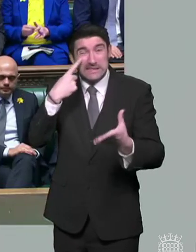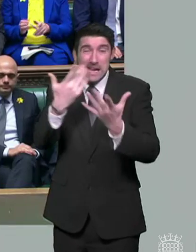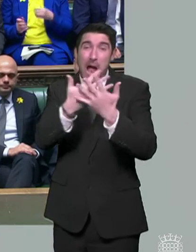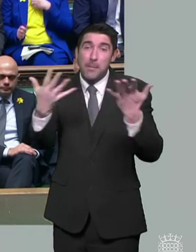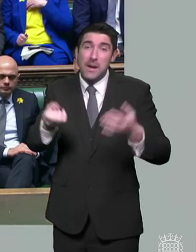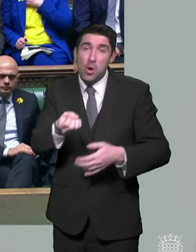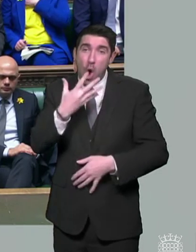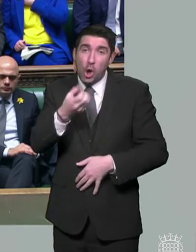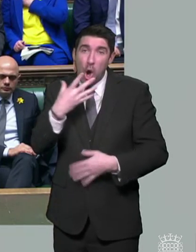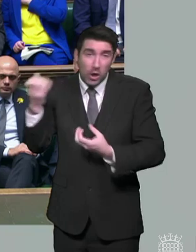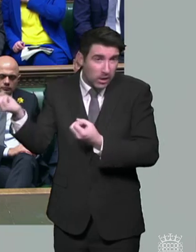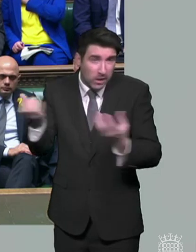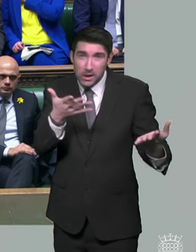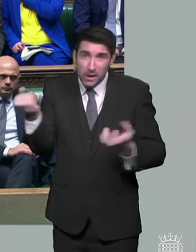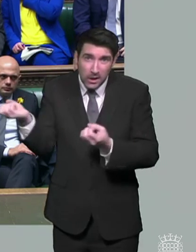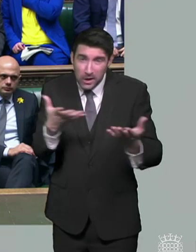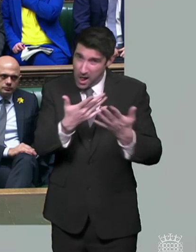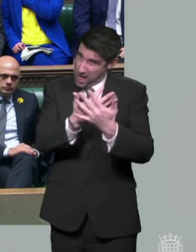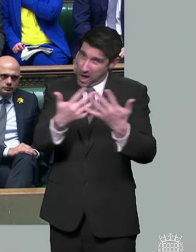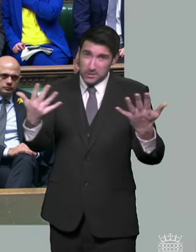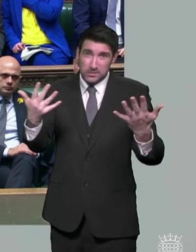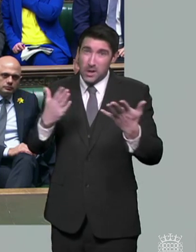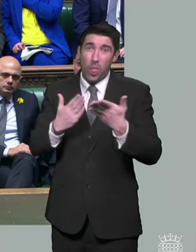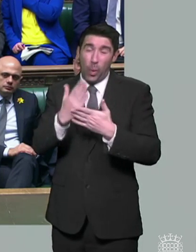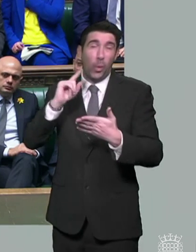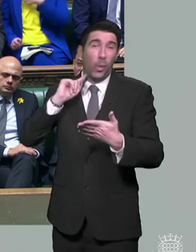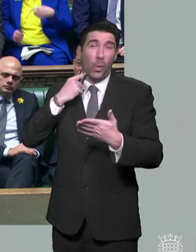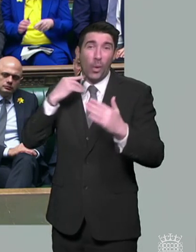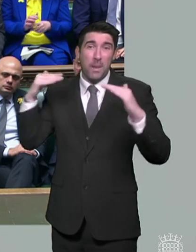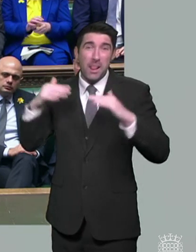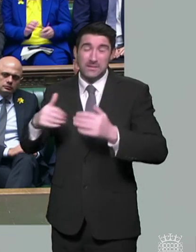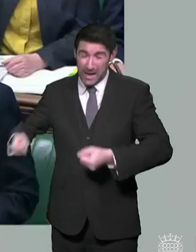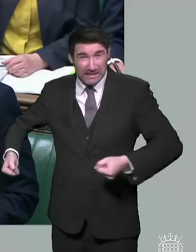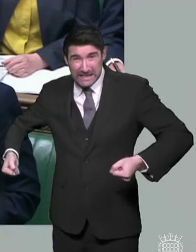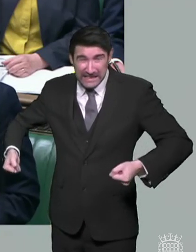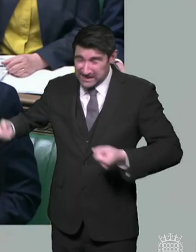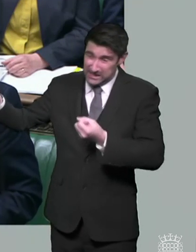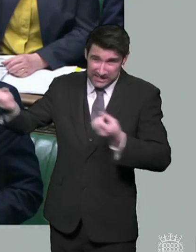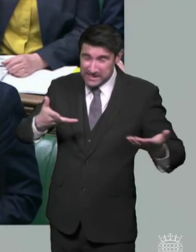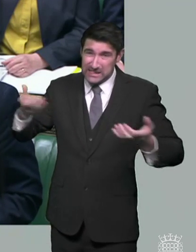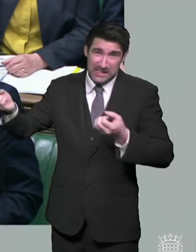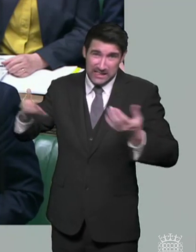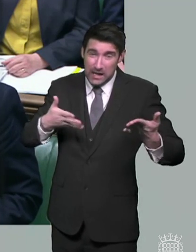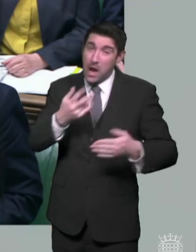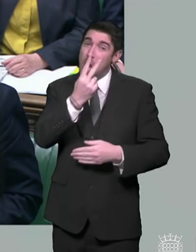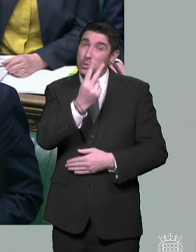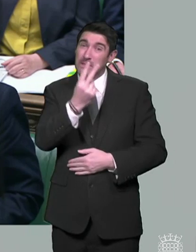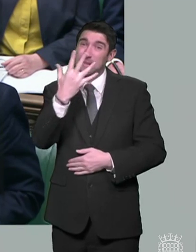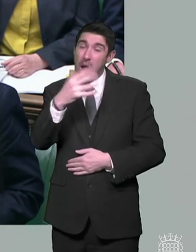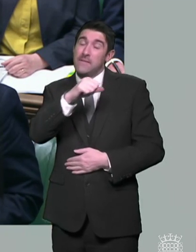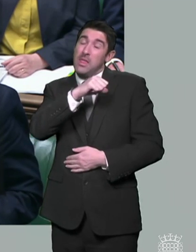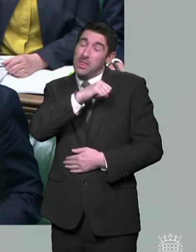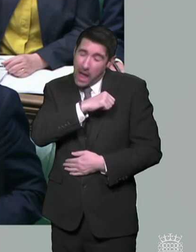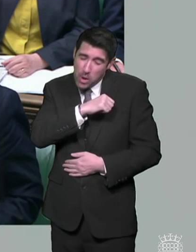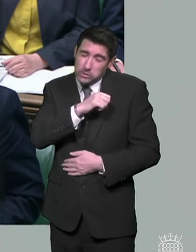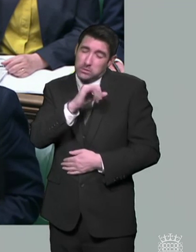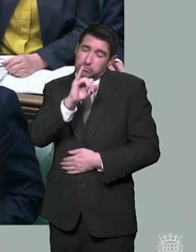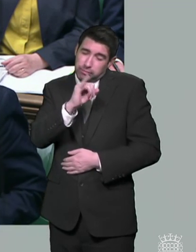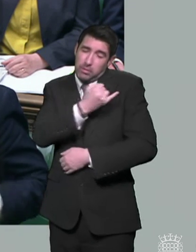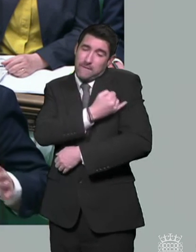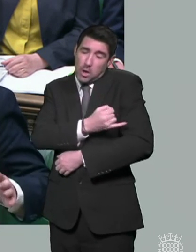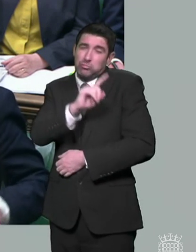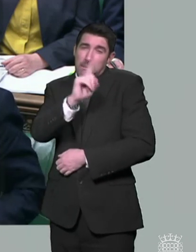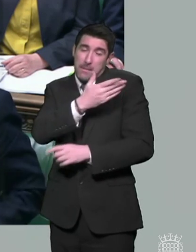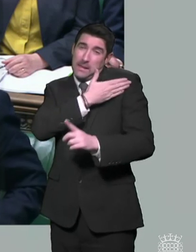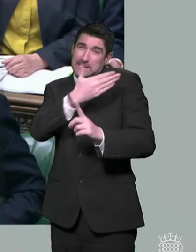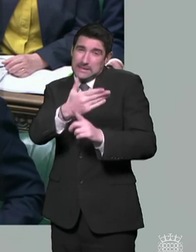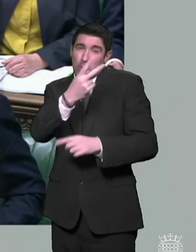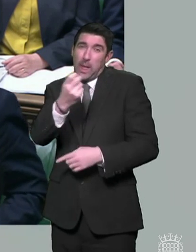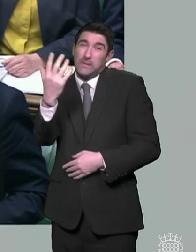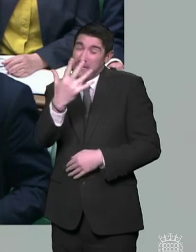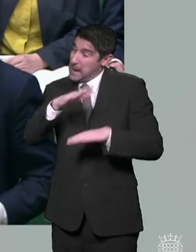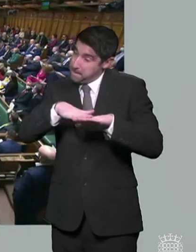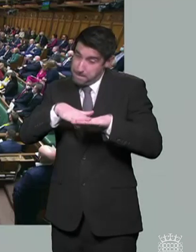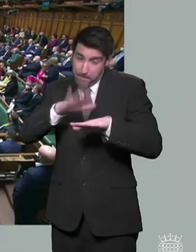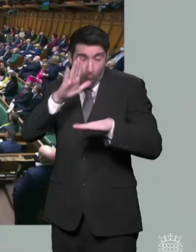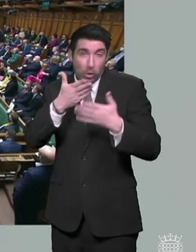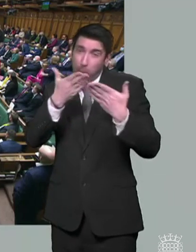Huge numbers of people have come to the UK. I think we have settled 25,000 vulnerable people since 2015, which is more than any other European country, so we should be proud of our record.